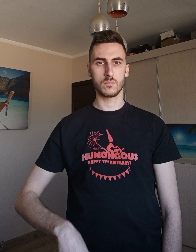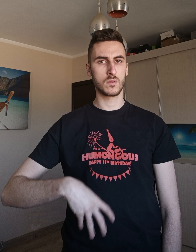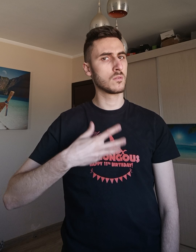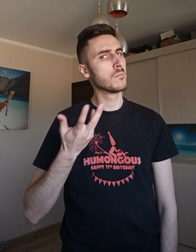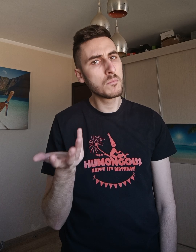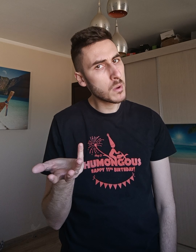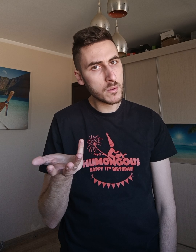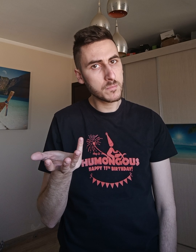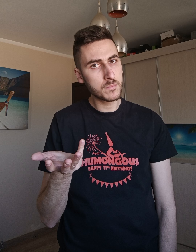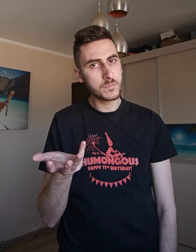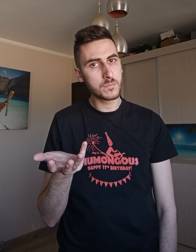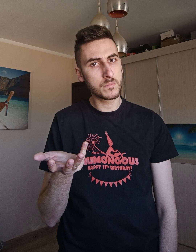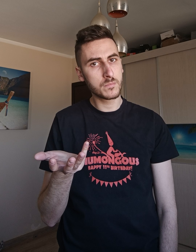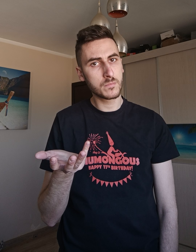מה